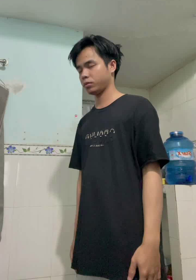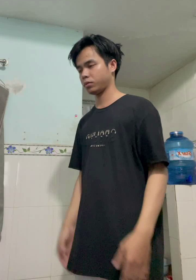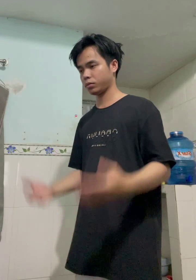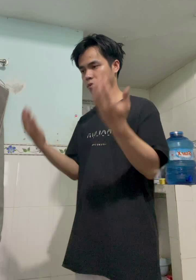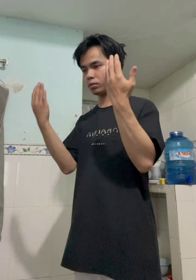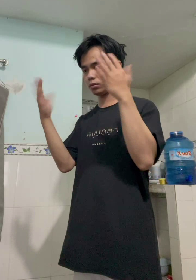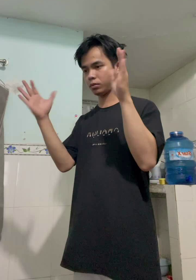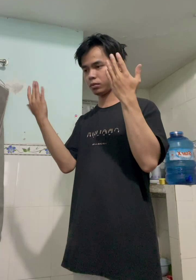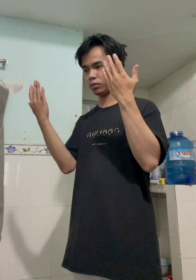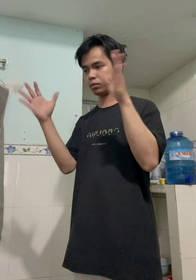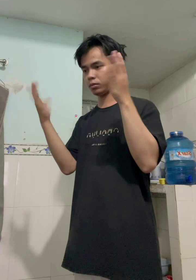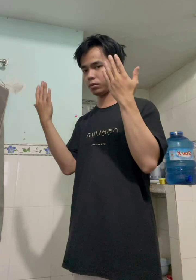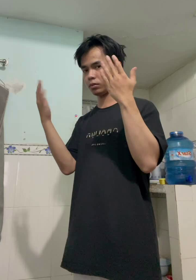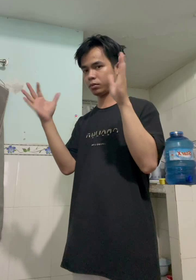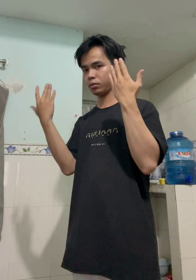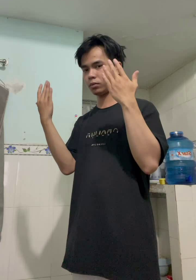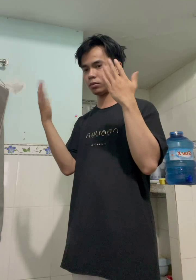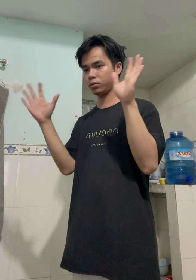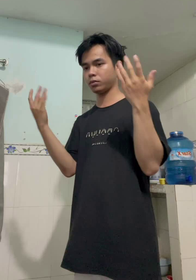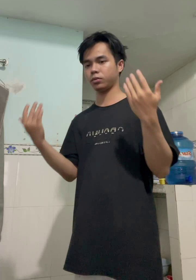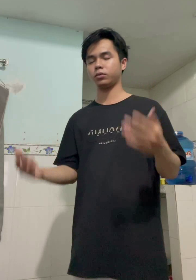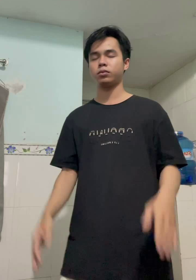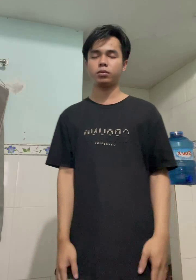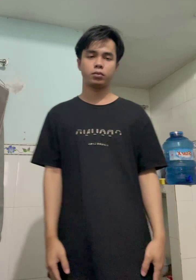vo tay